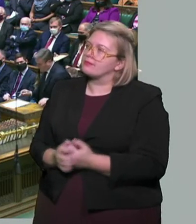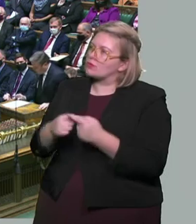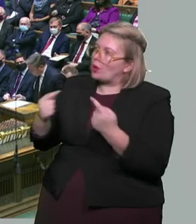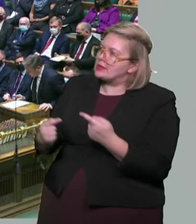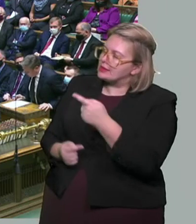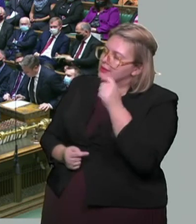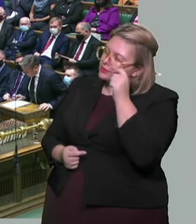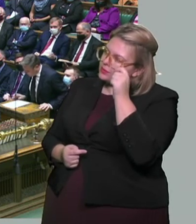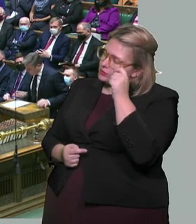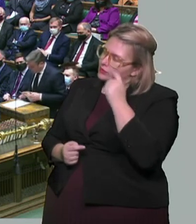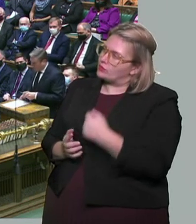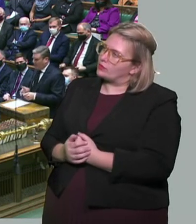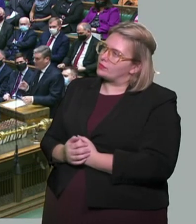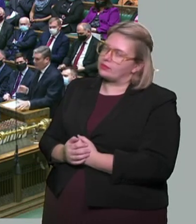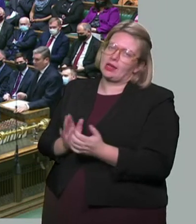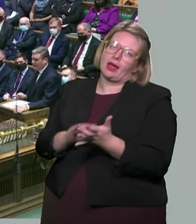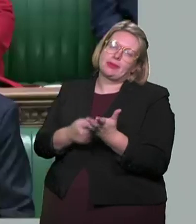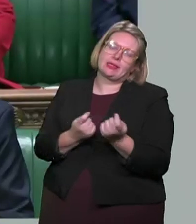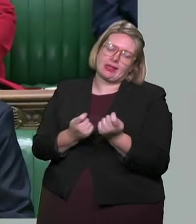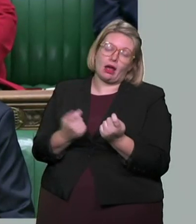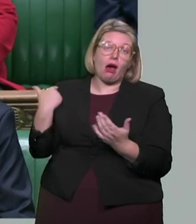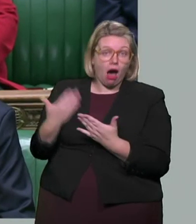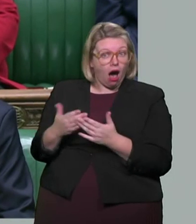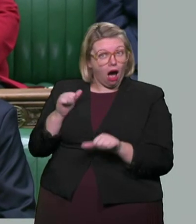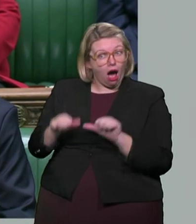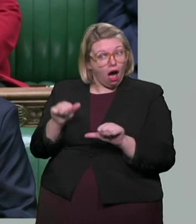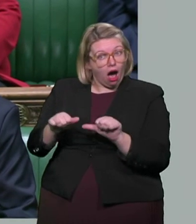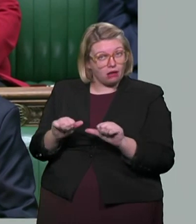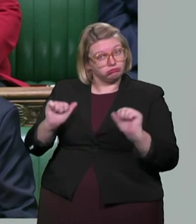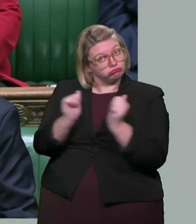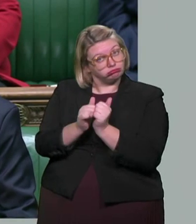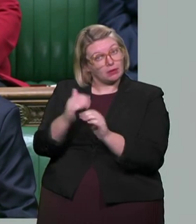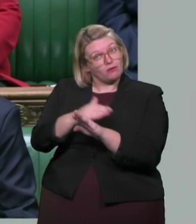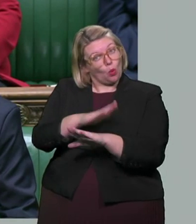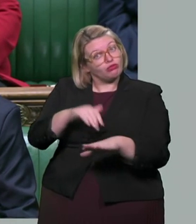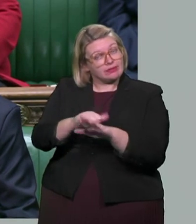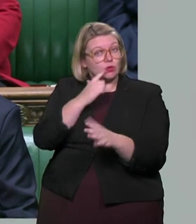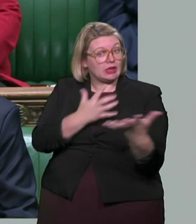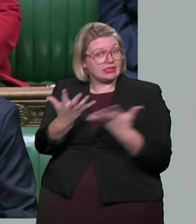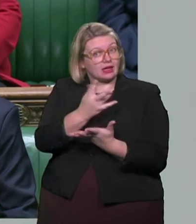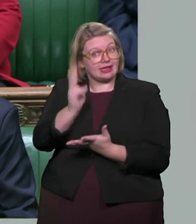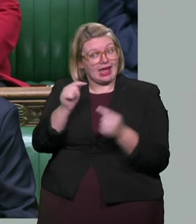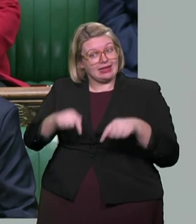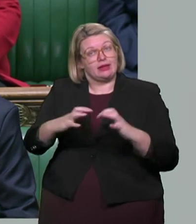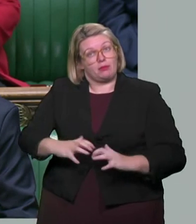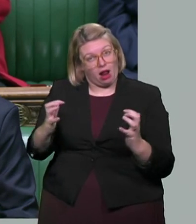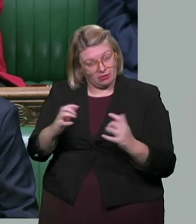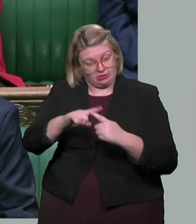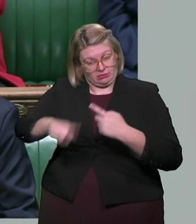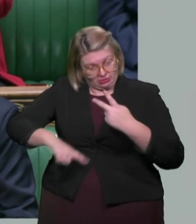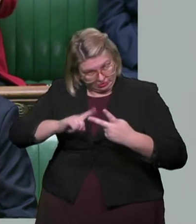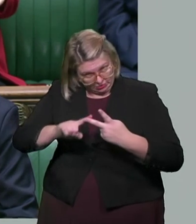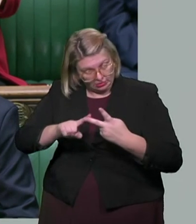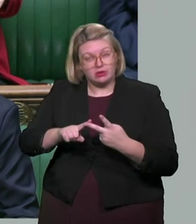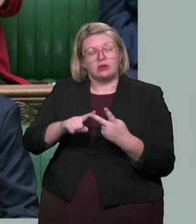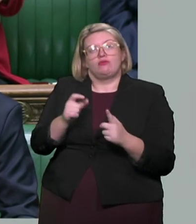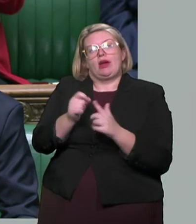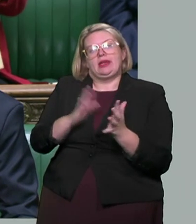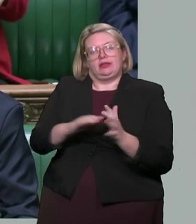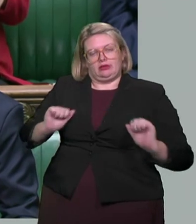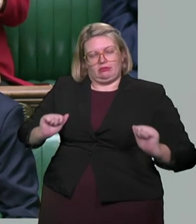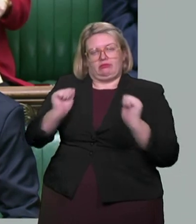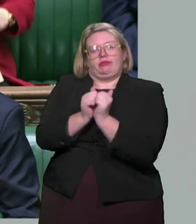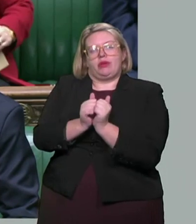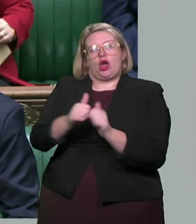We are making progress. We have the Second Reading committed to before Christmas—that is a good thing—and I think the Prime Minister has now committed to criminal sanctions.